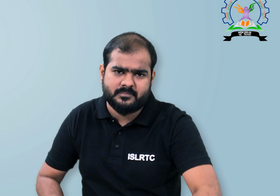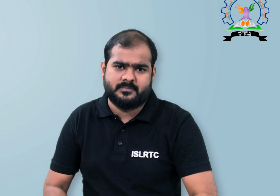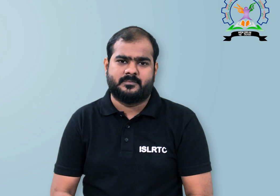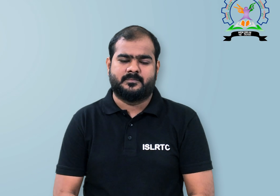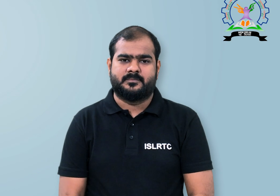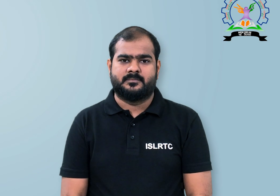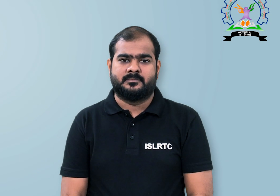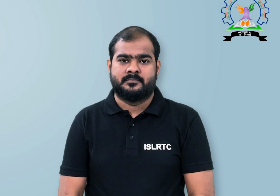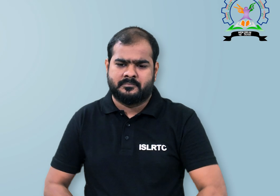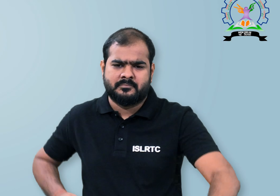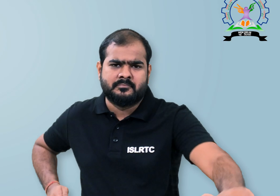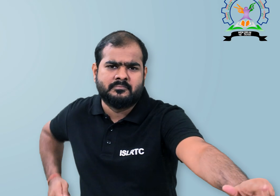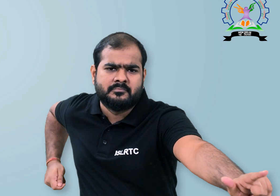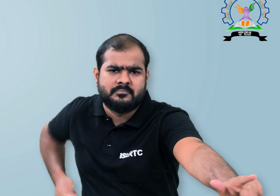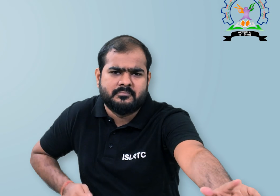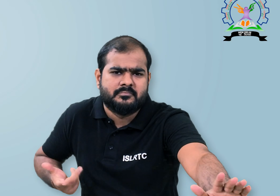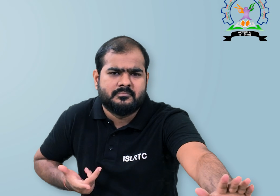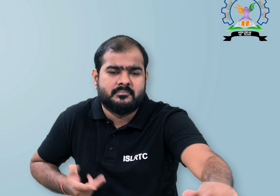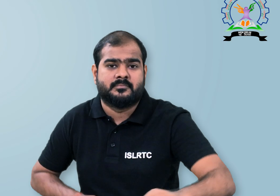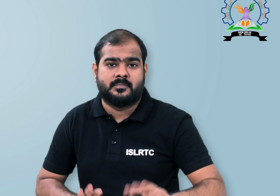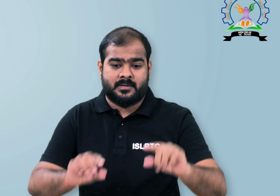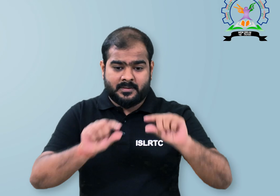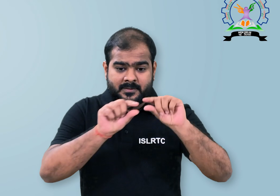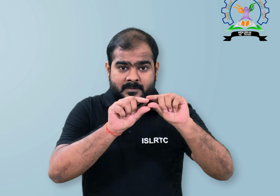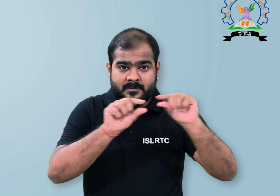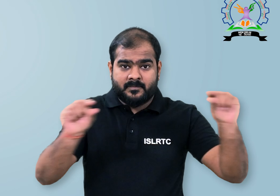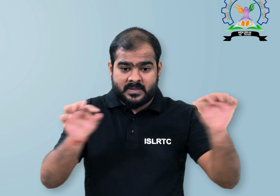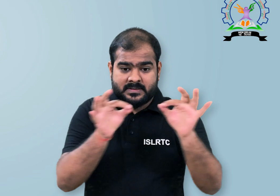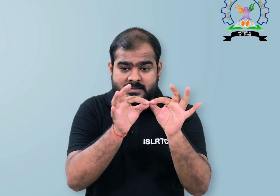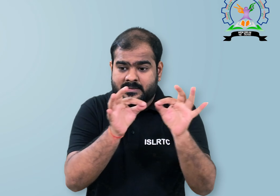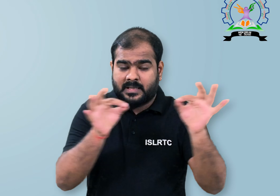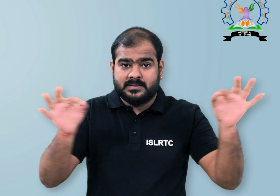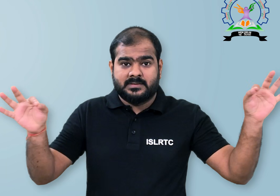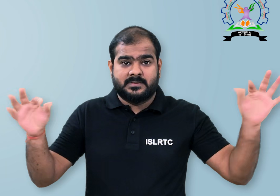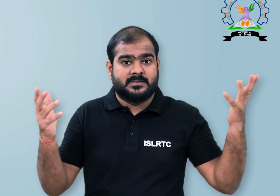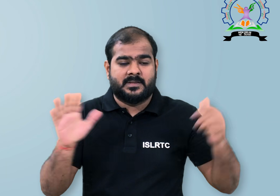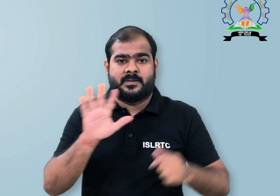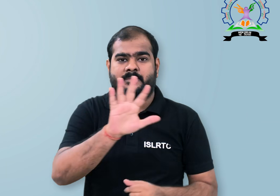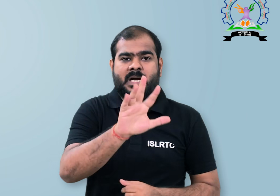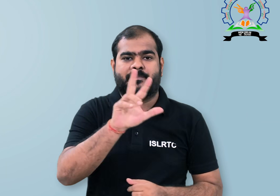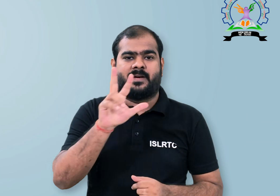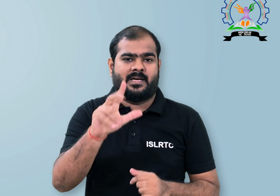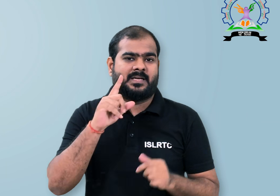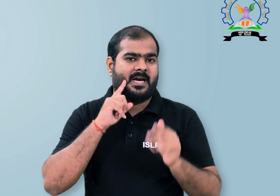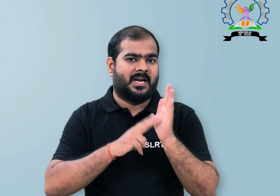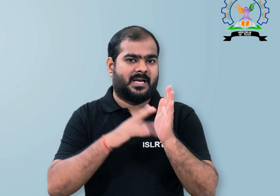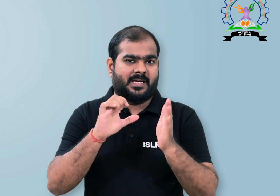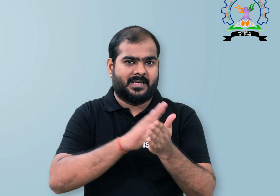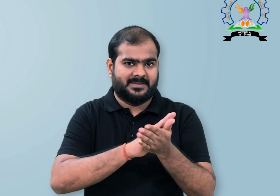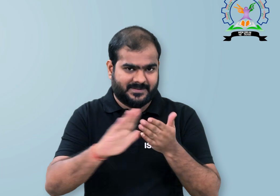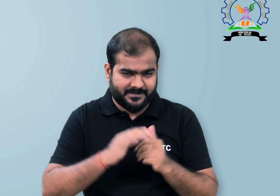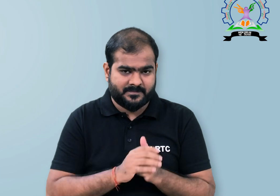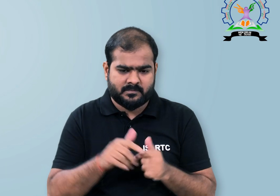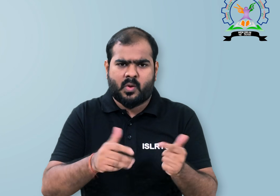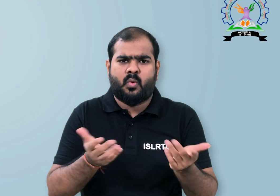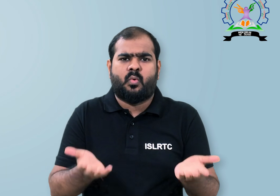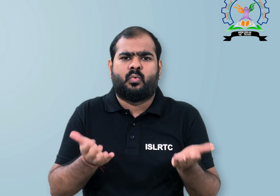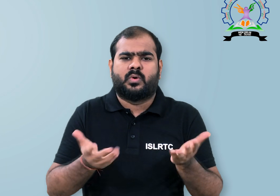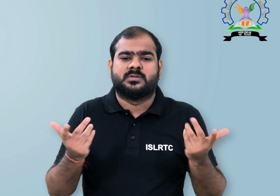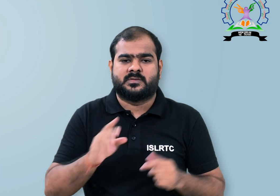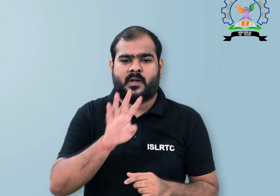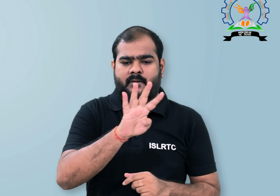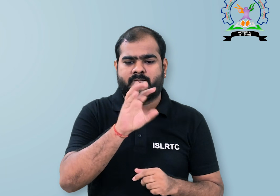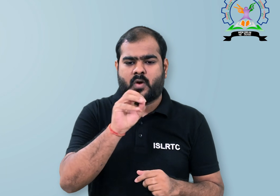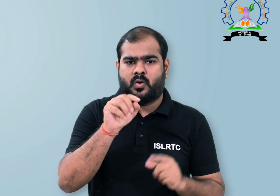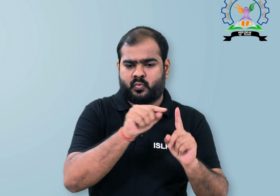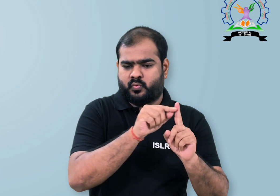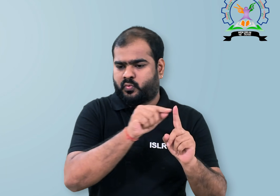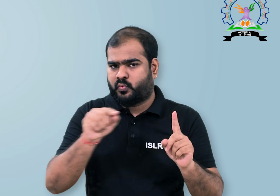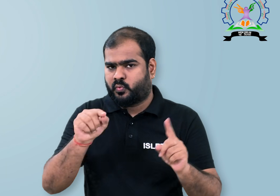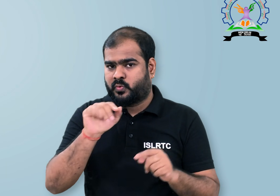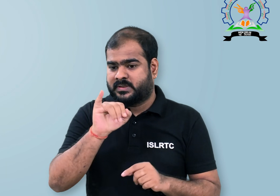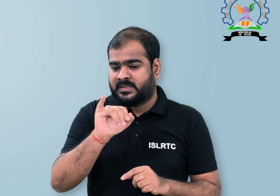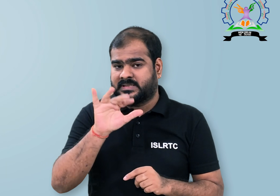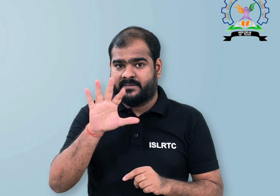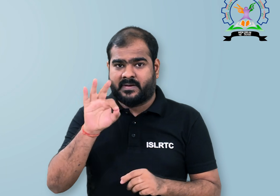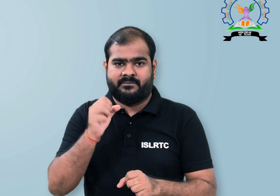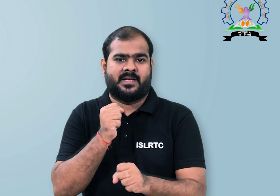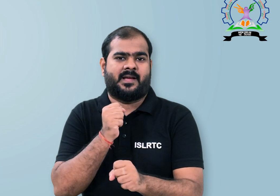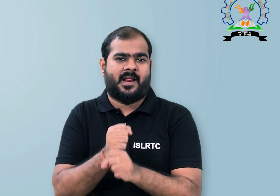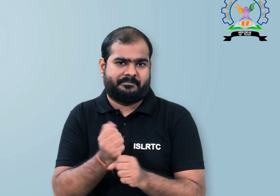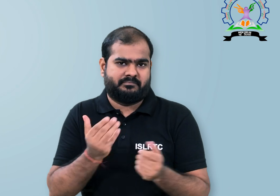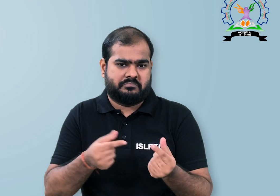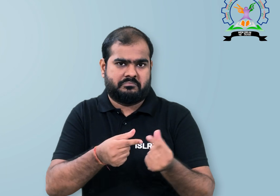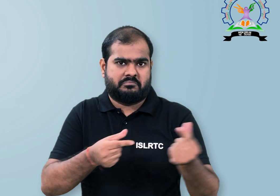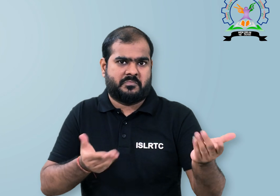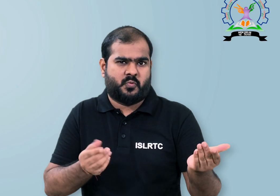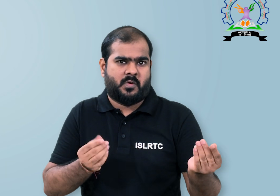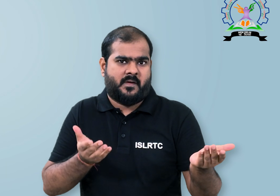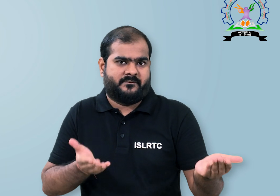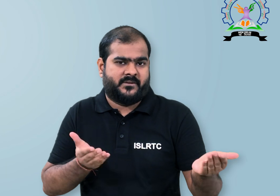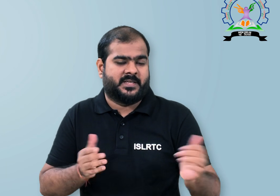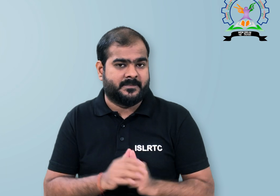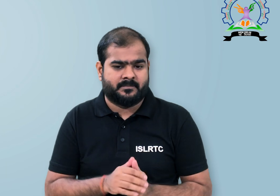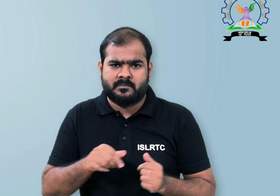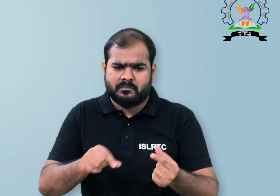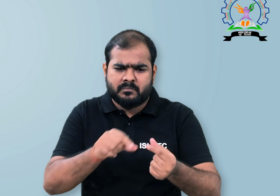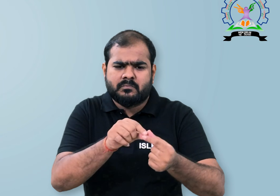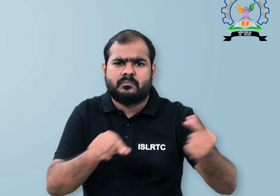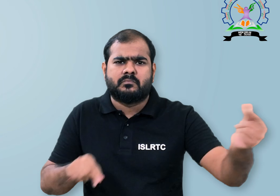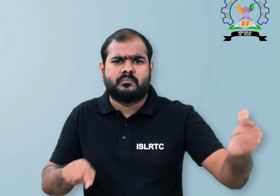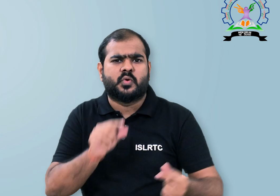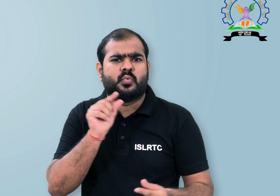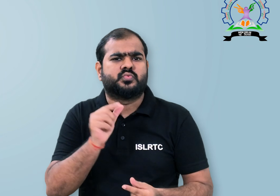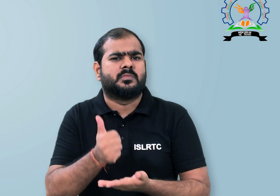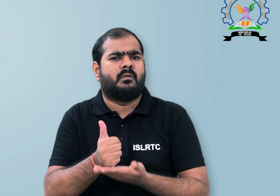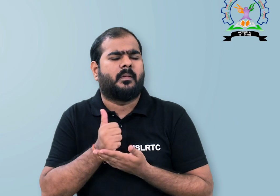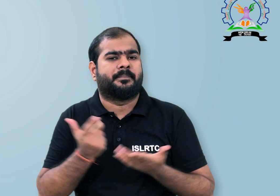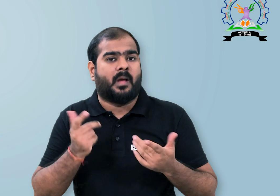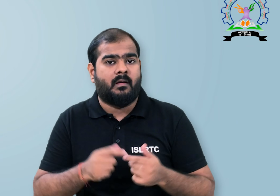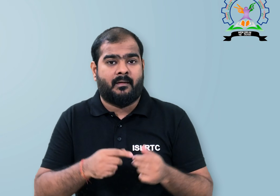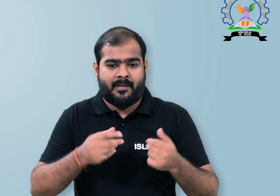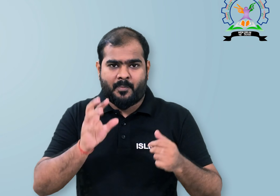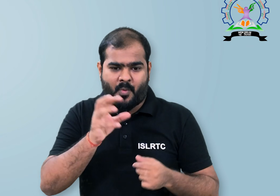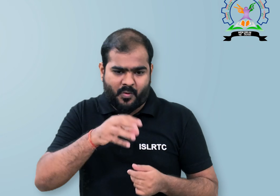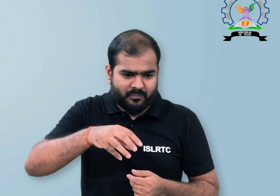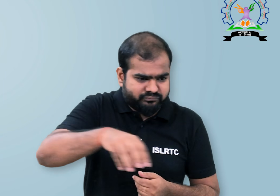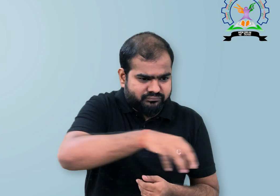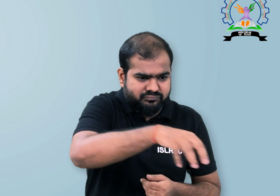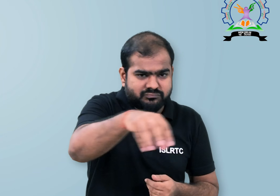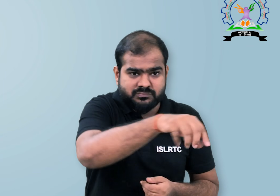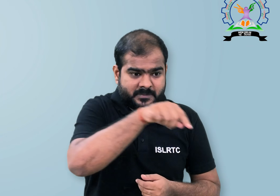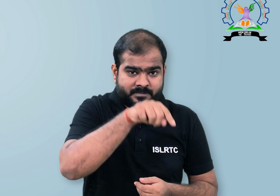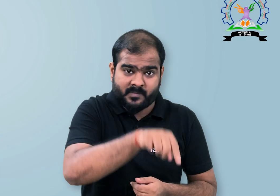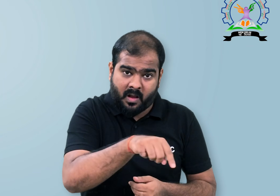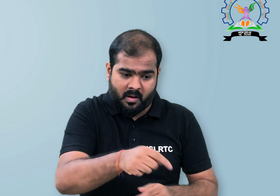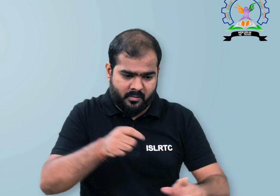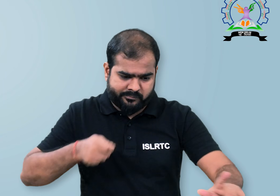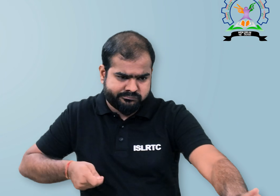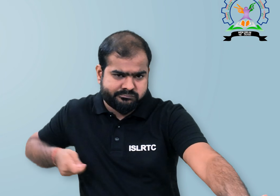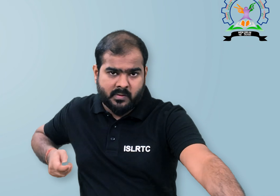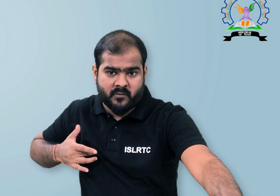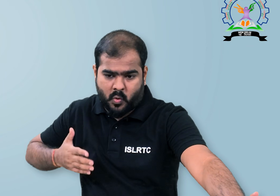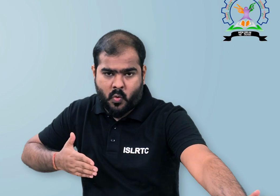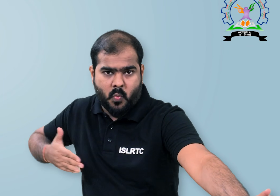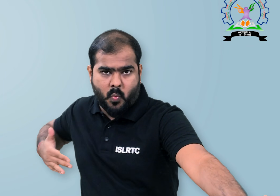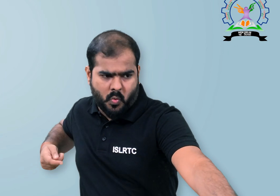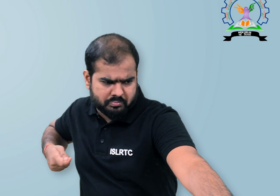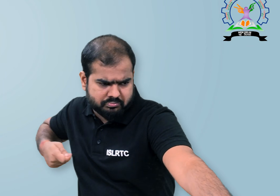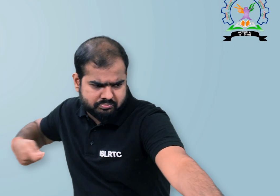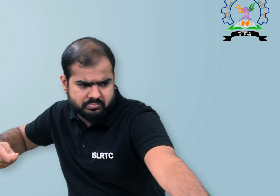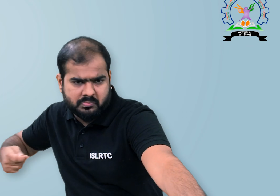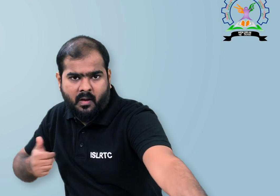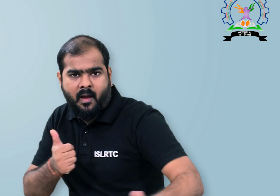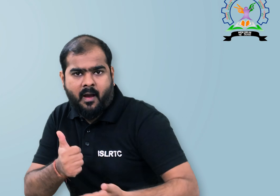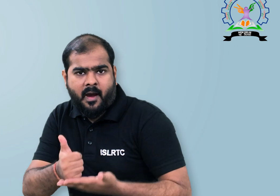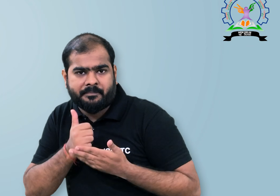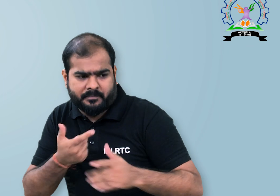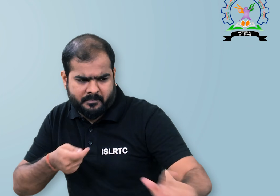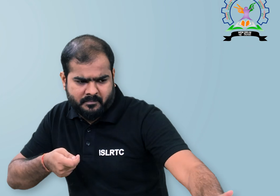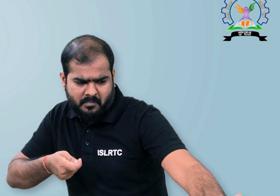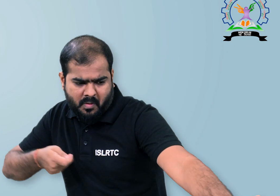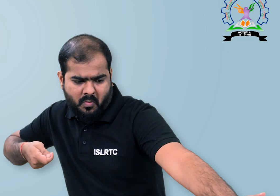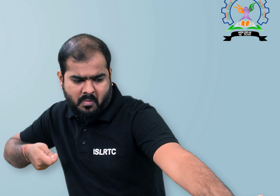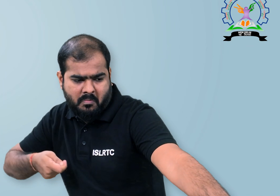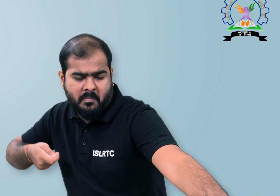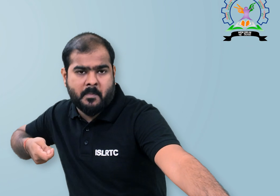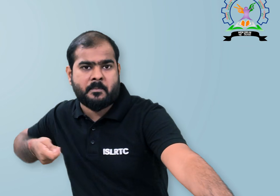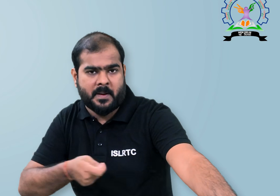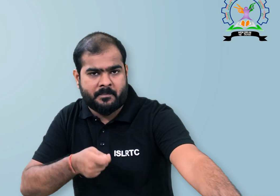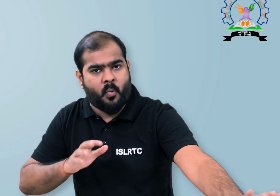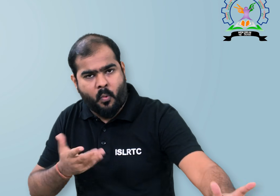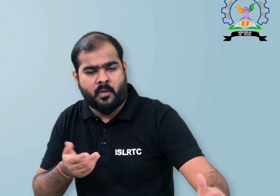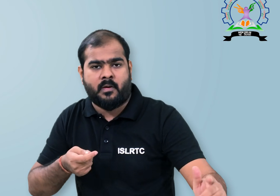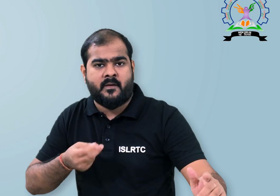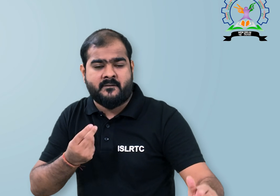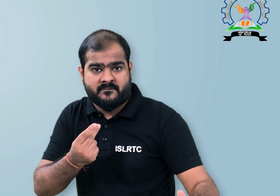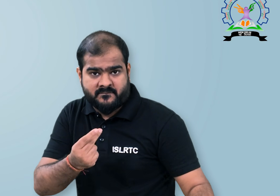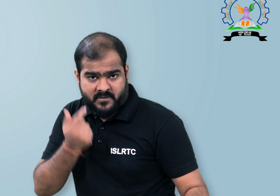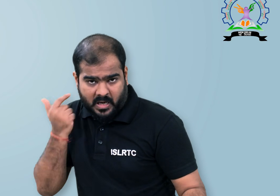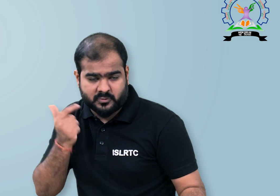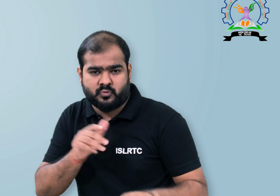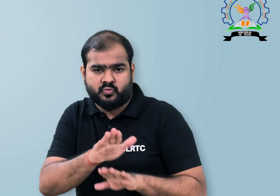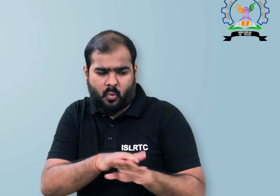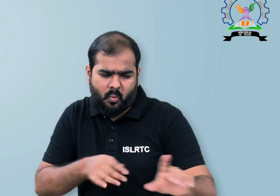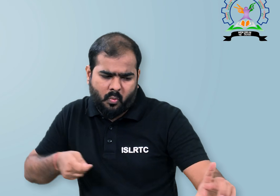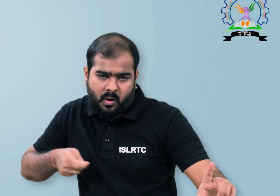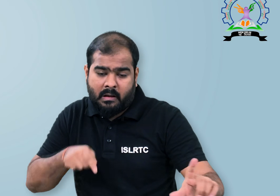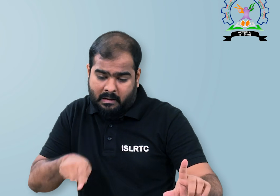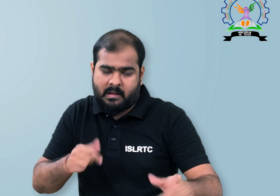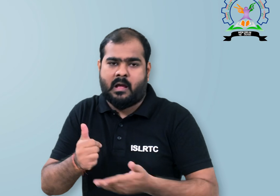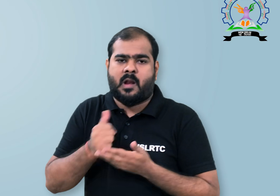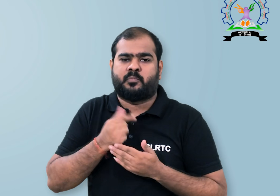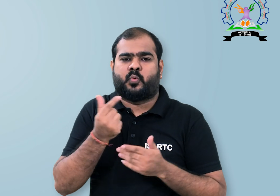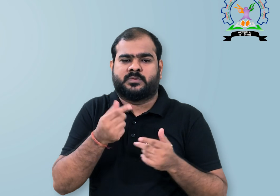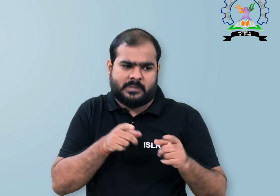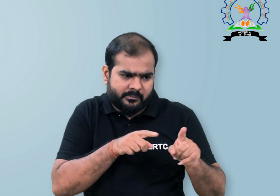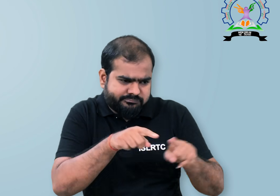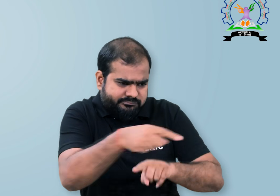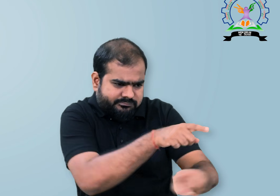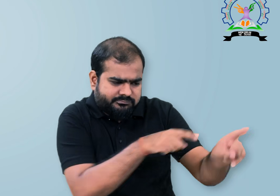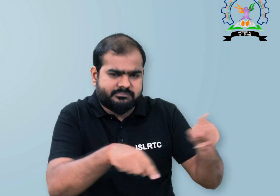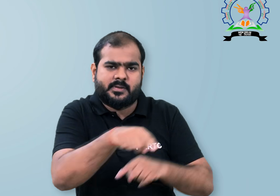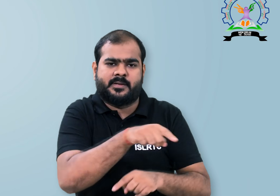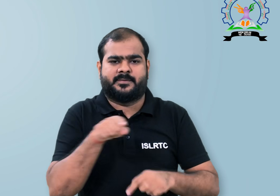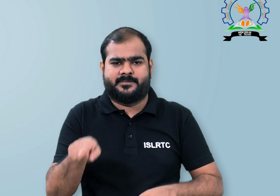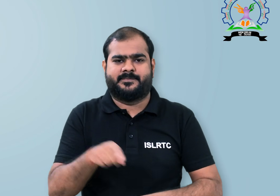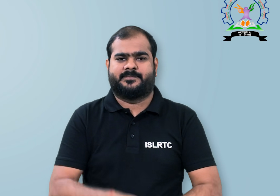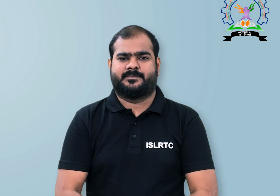A cue is a long stick used to hit the cue ball. It typically measures 58 inches long, weighs 400 - 650 grams. Proper maintenance ensures good performance.